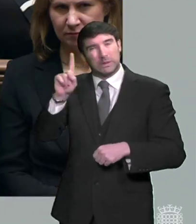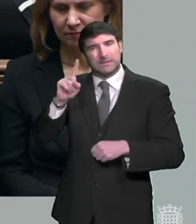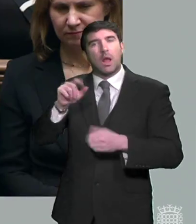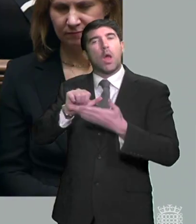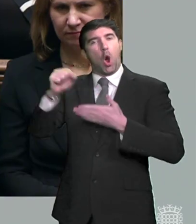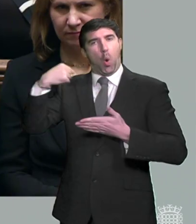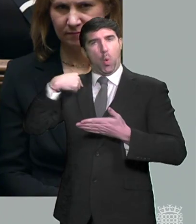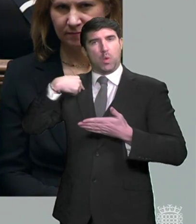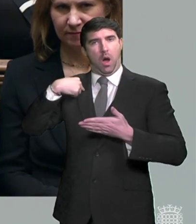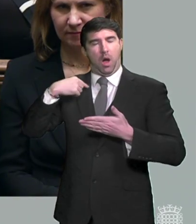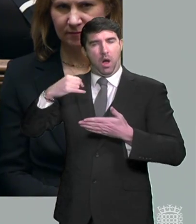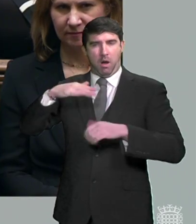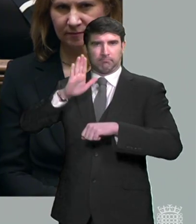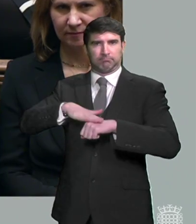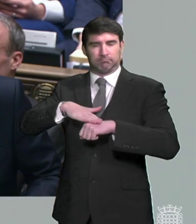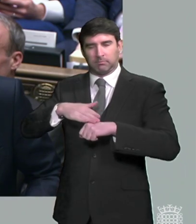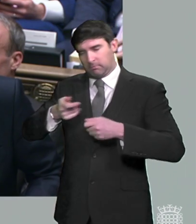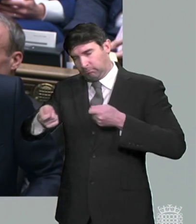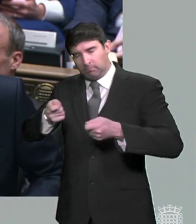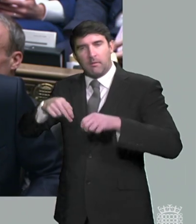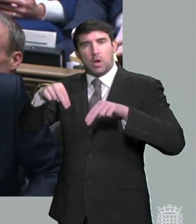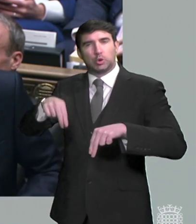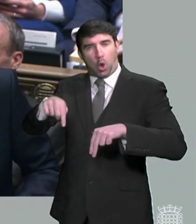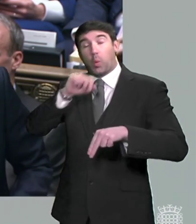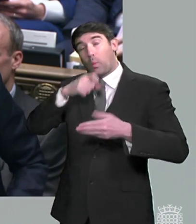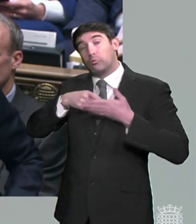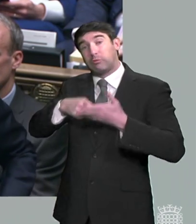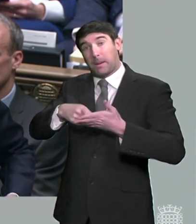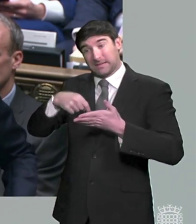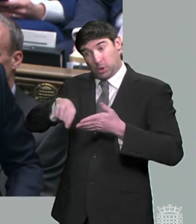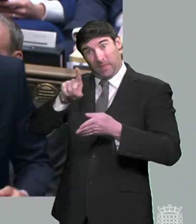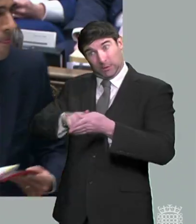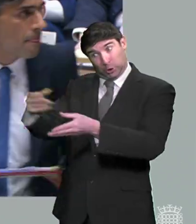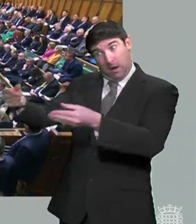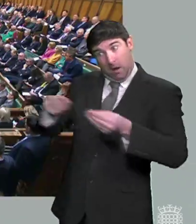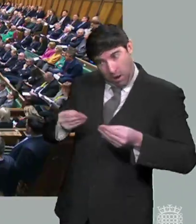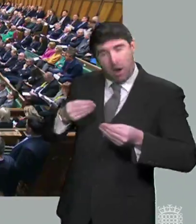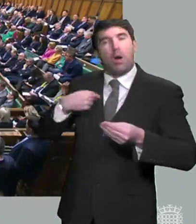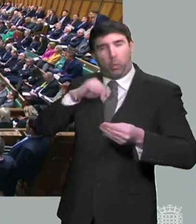That working group will make its recommendations later this year, and of course, the Government will respond promptly.